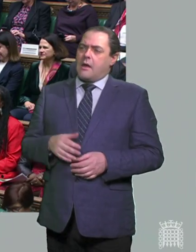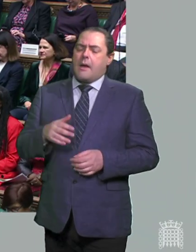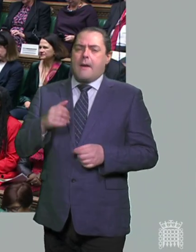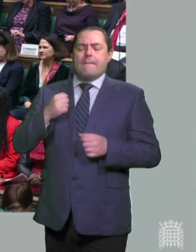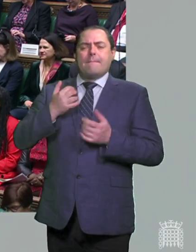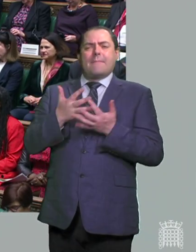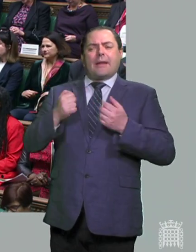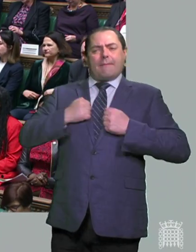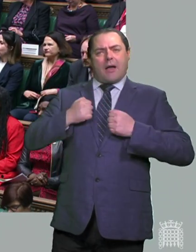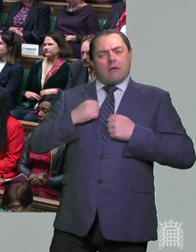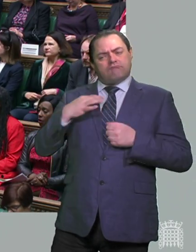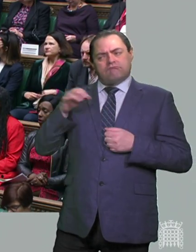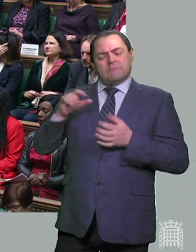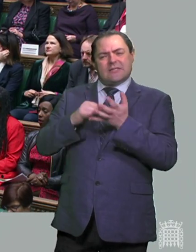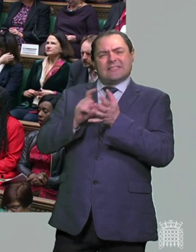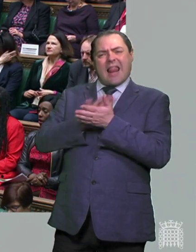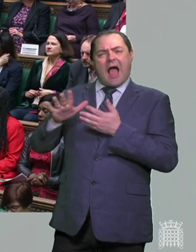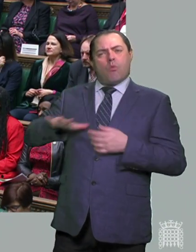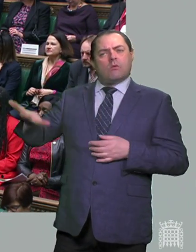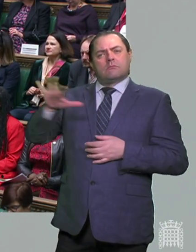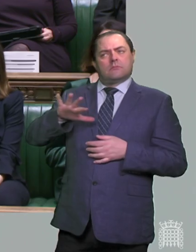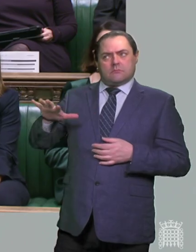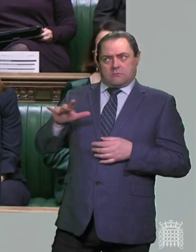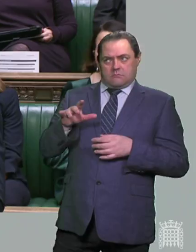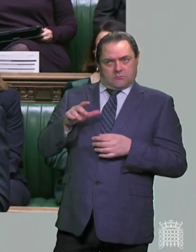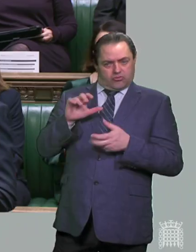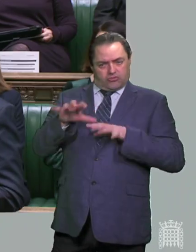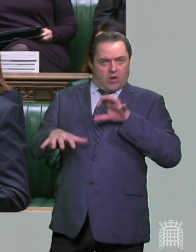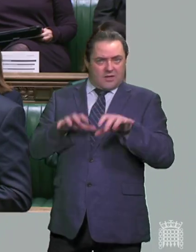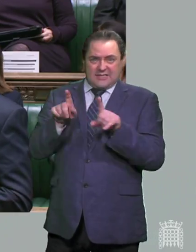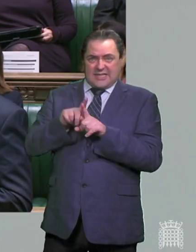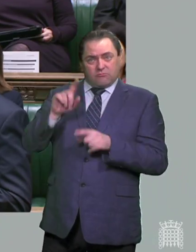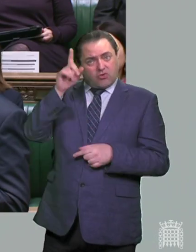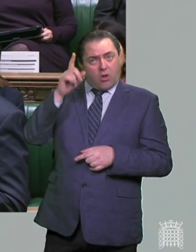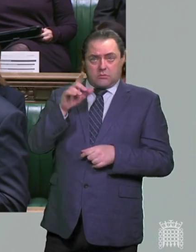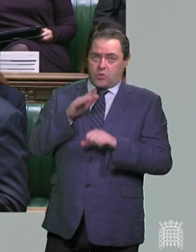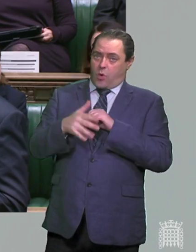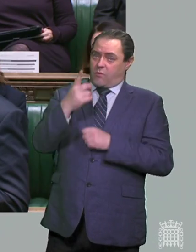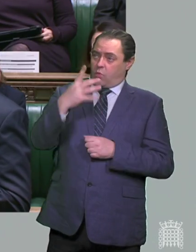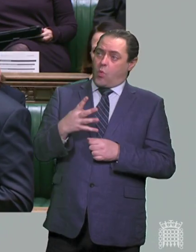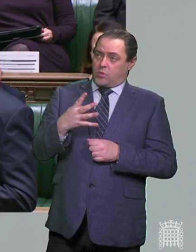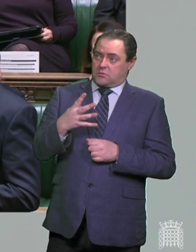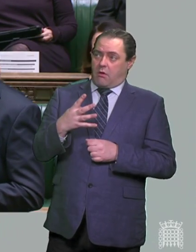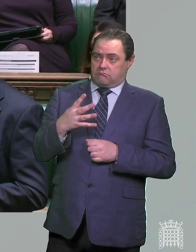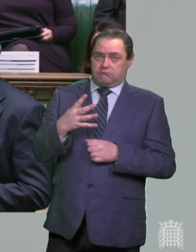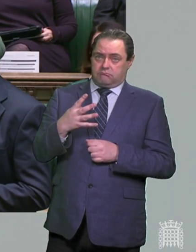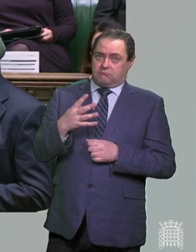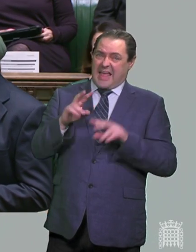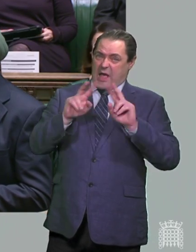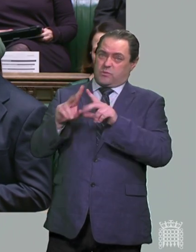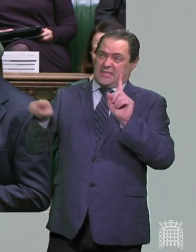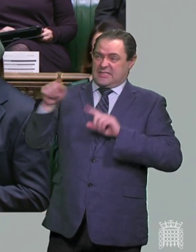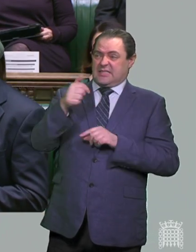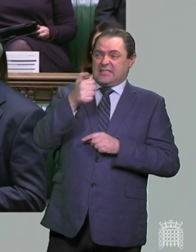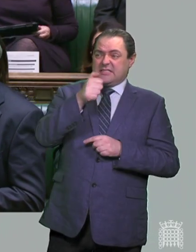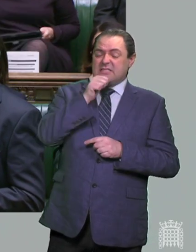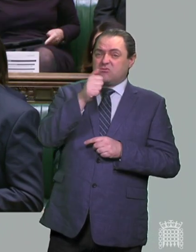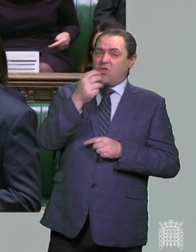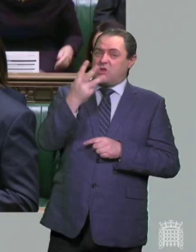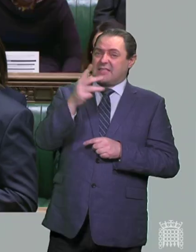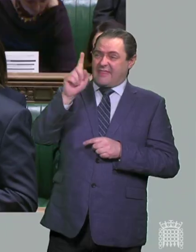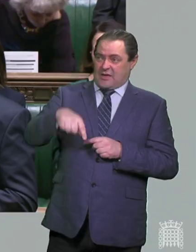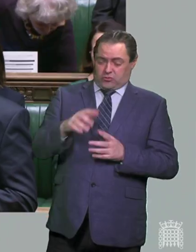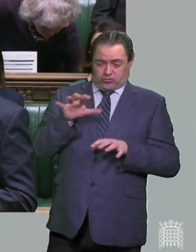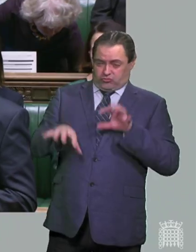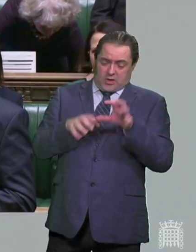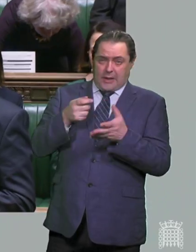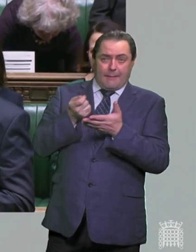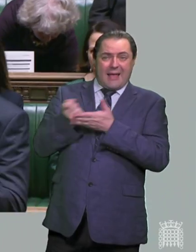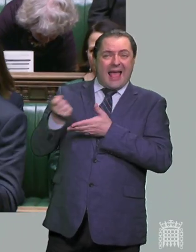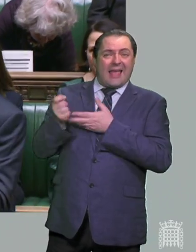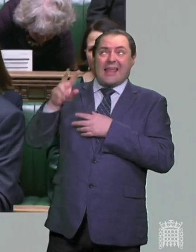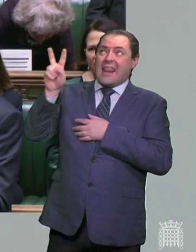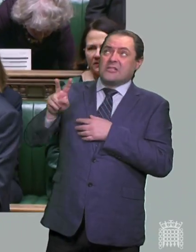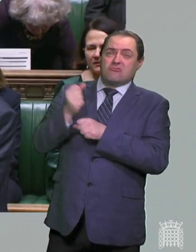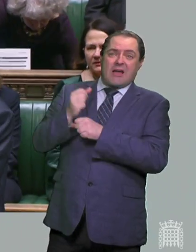Many of my Slough constituents are struggling, and likewise in Scotland, where more than a quarter of households—613,000—are struggling to pay their energy bills and are living in fuel poverty.